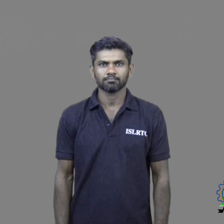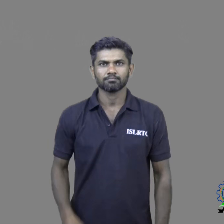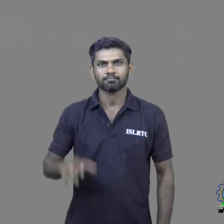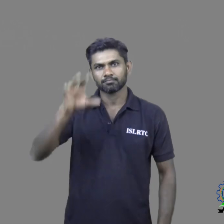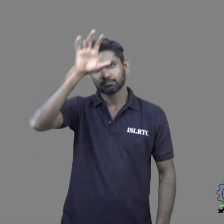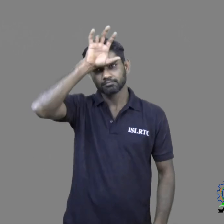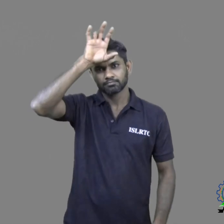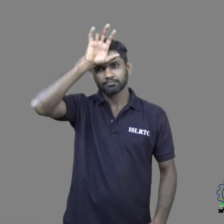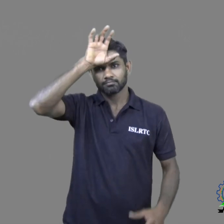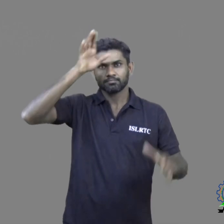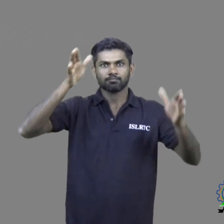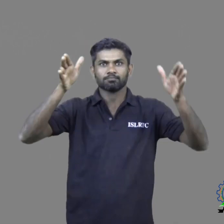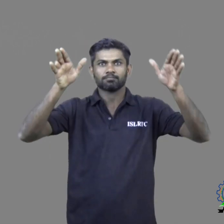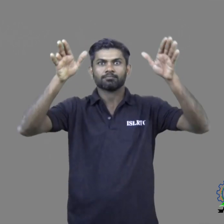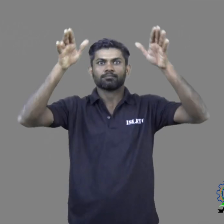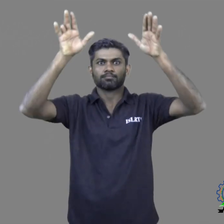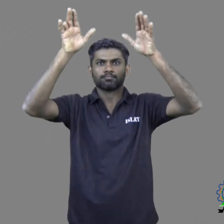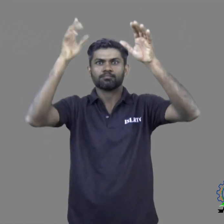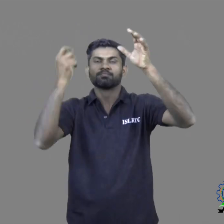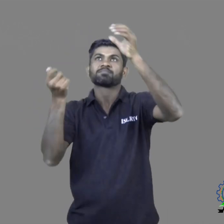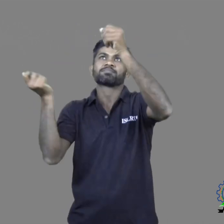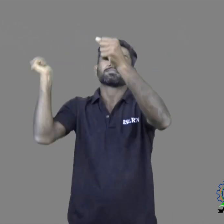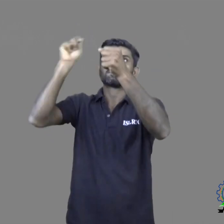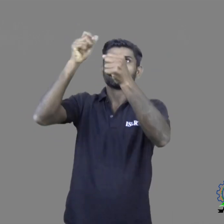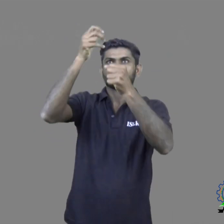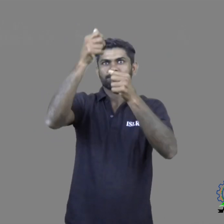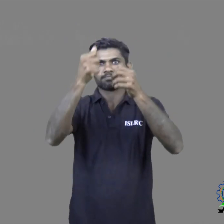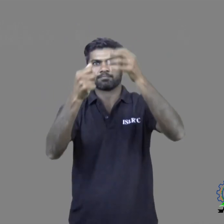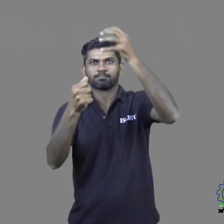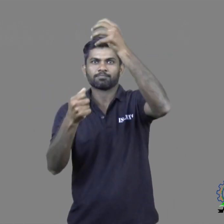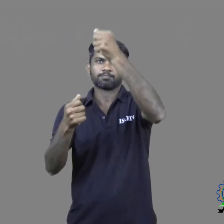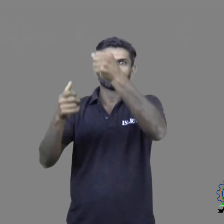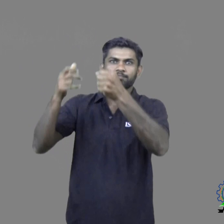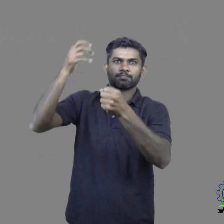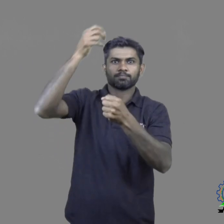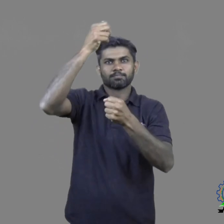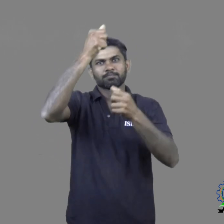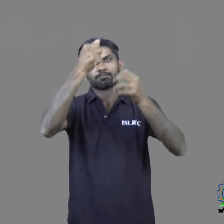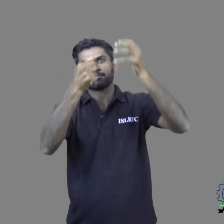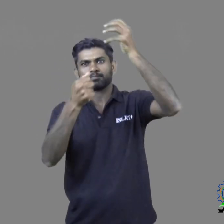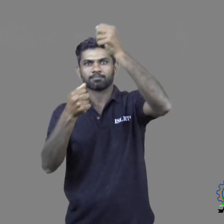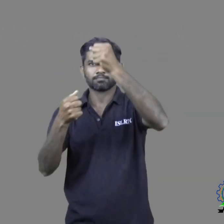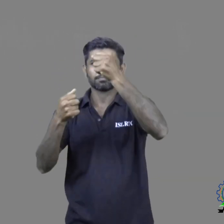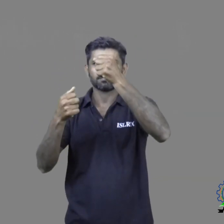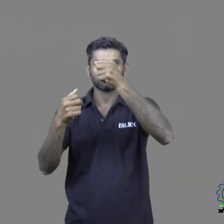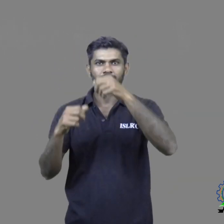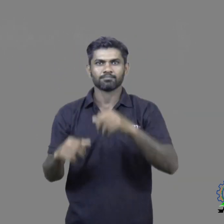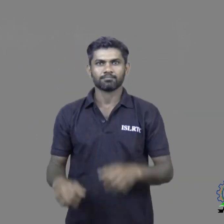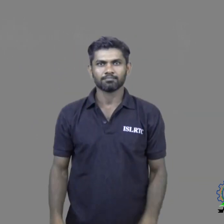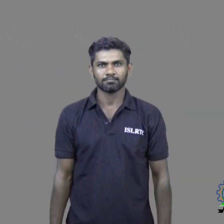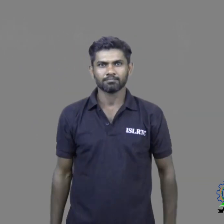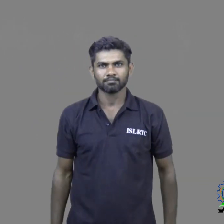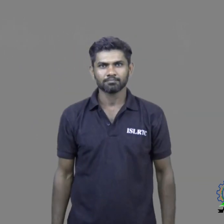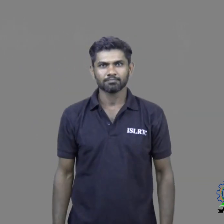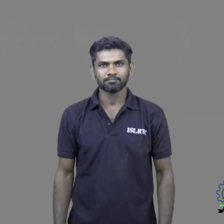Rock Climbing Gujarat